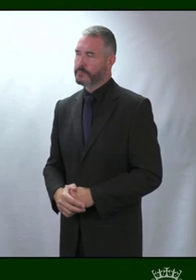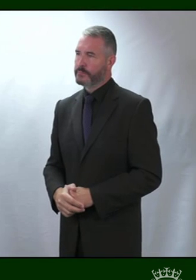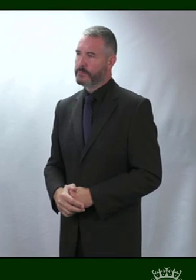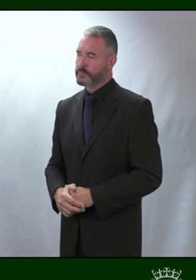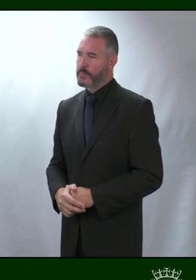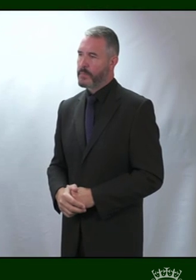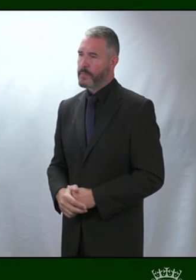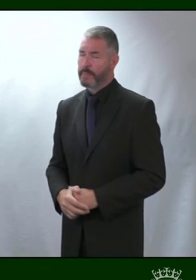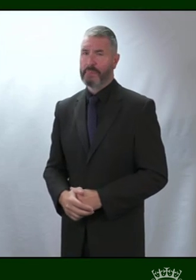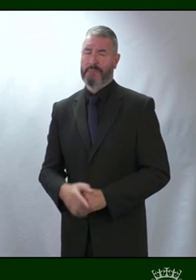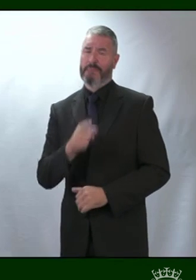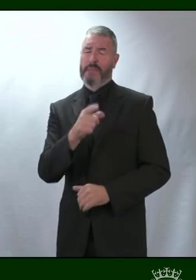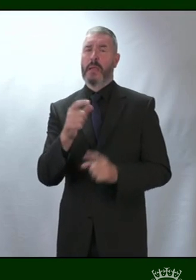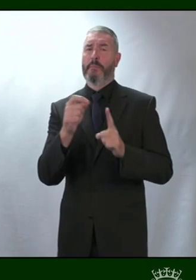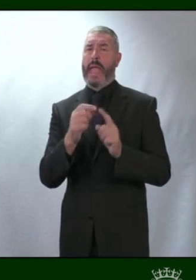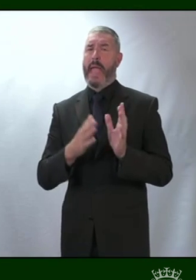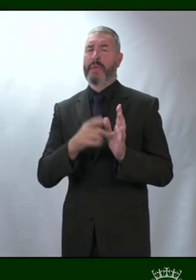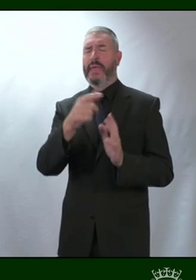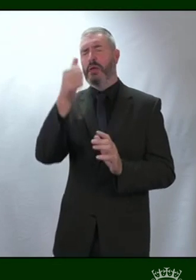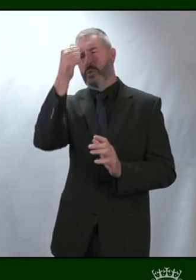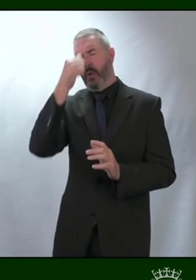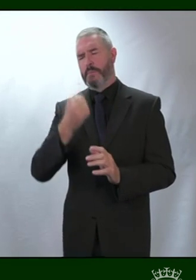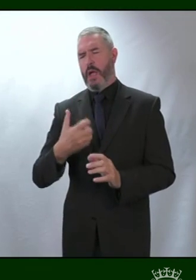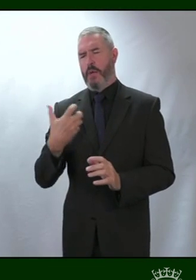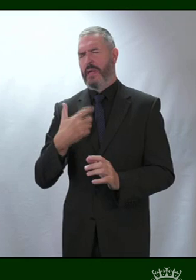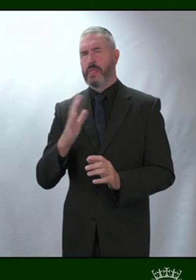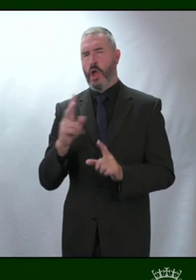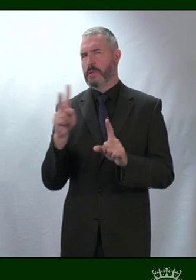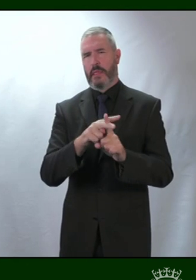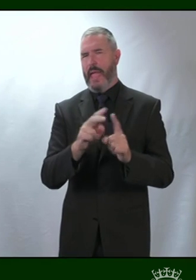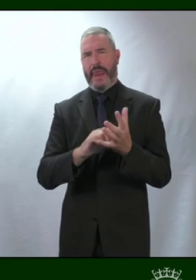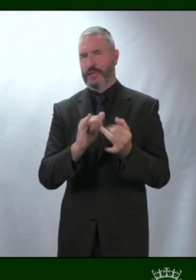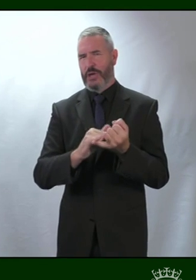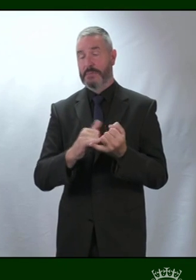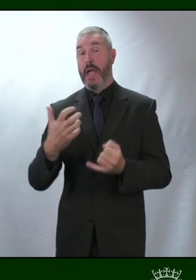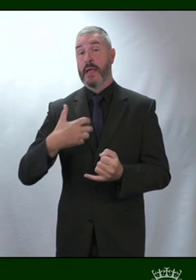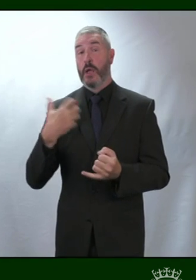The Prime Minister knows that my complaint is not with the NHS; it is with the Government.